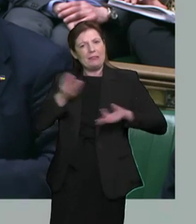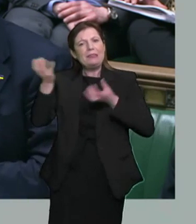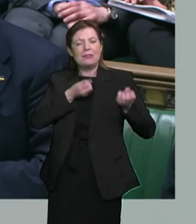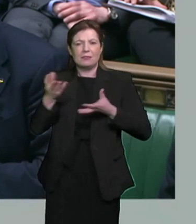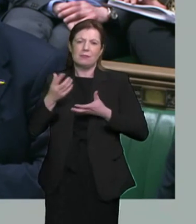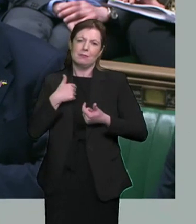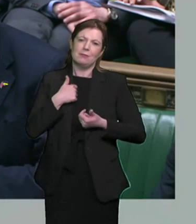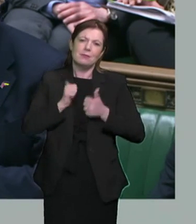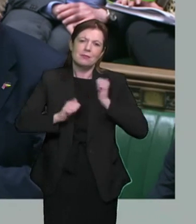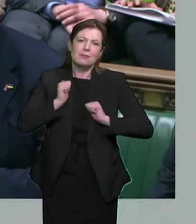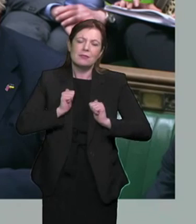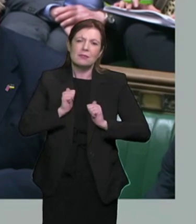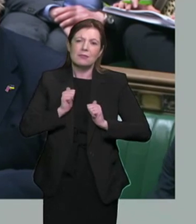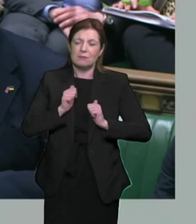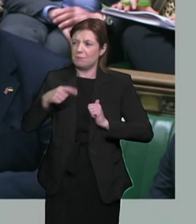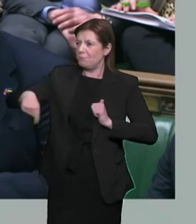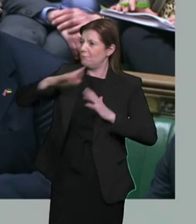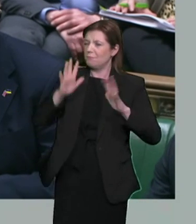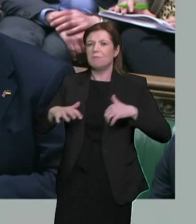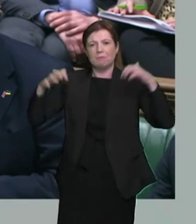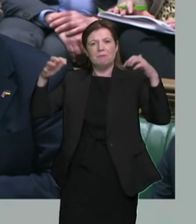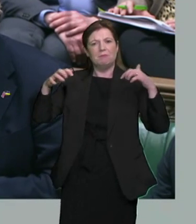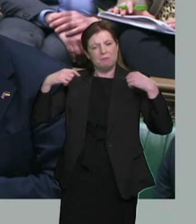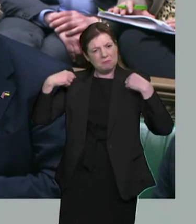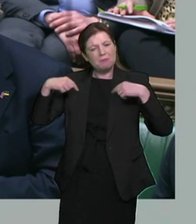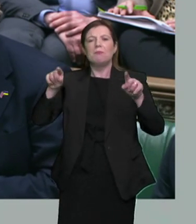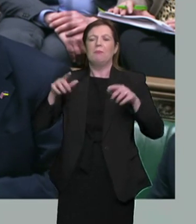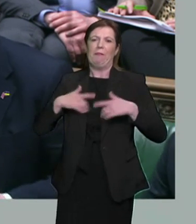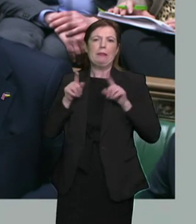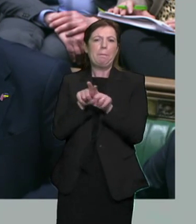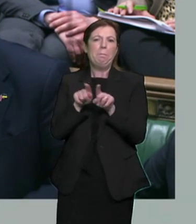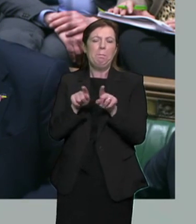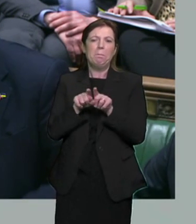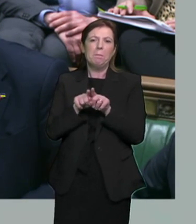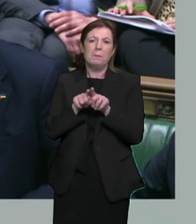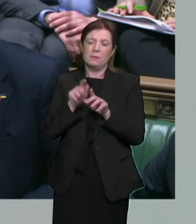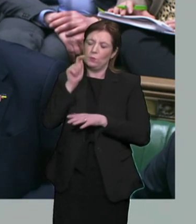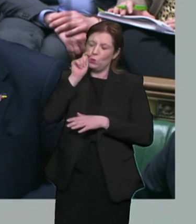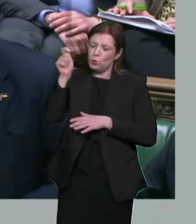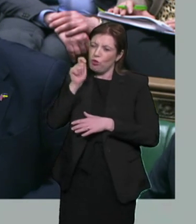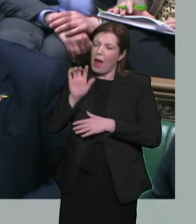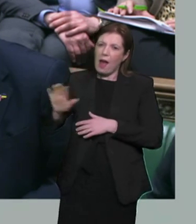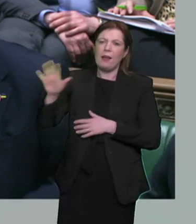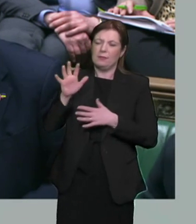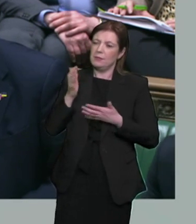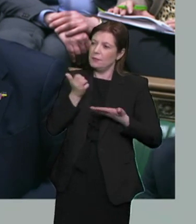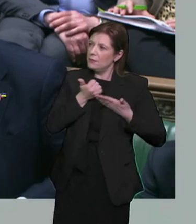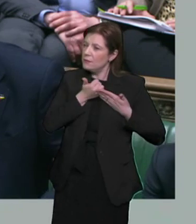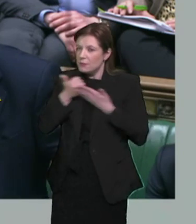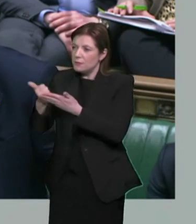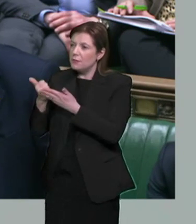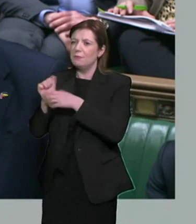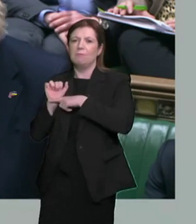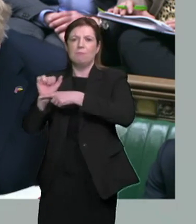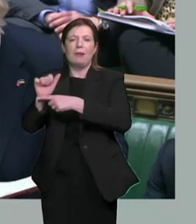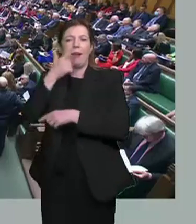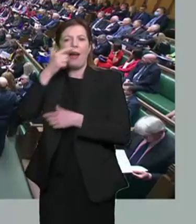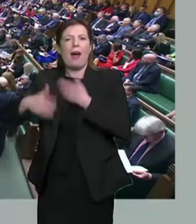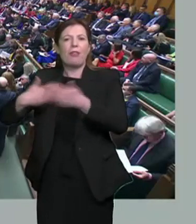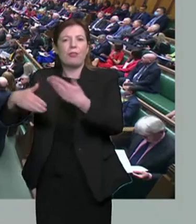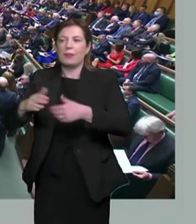I am also proud, as I know the whole House is, of the work that is being done continuously to give the Ukrainians the tools they need to defend themselves.